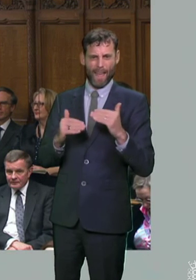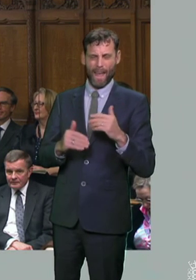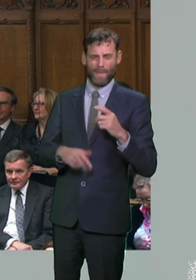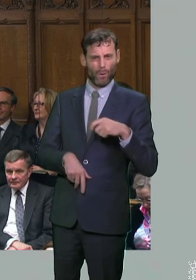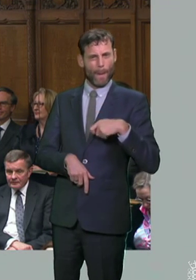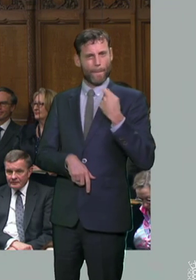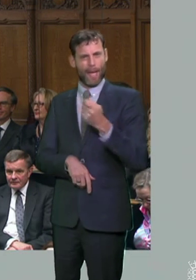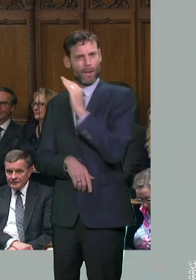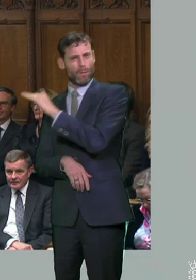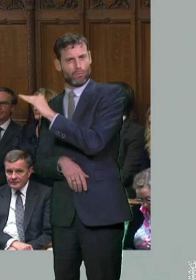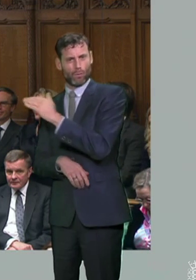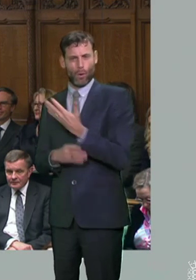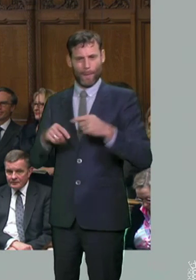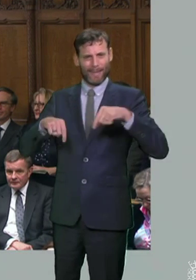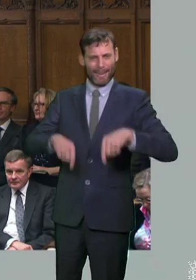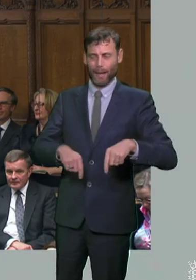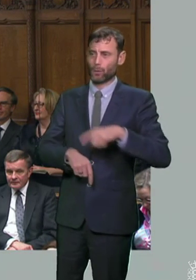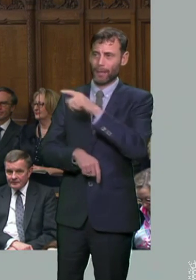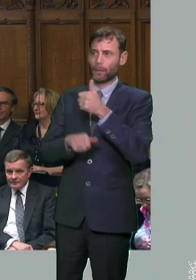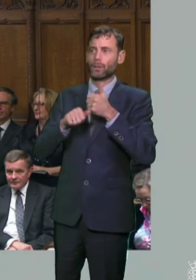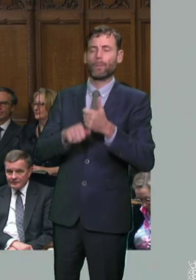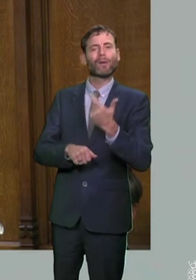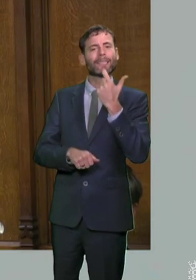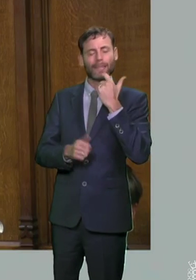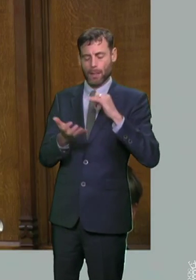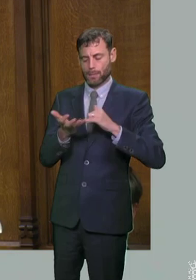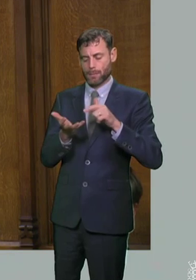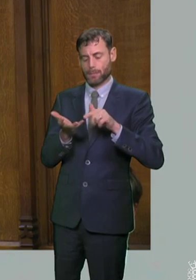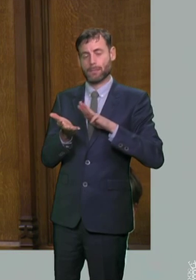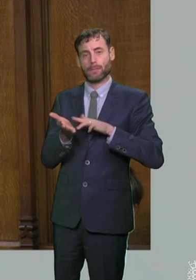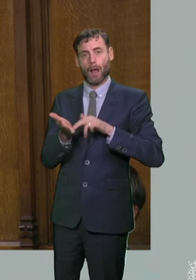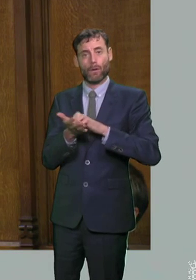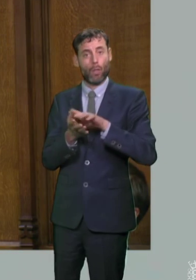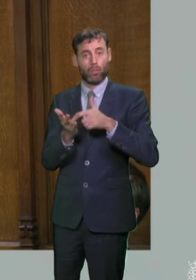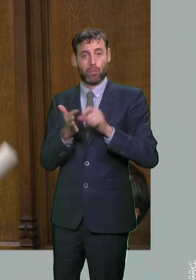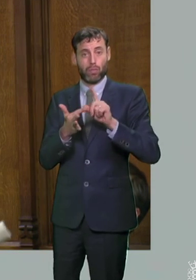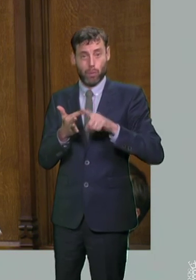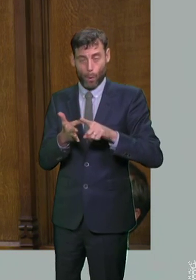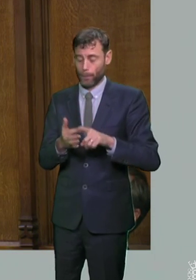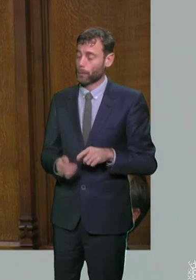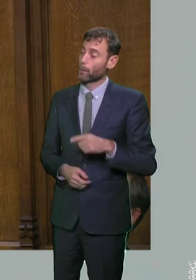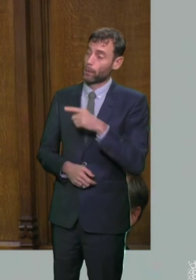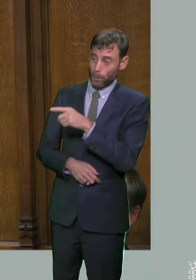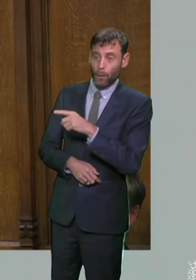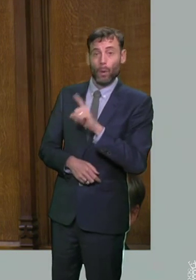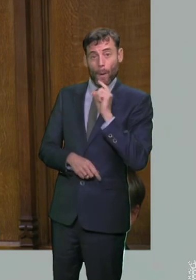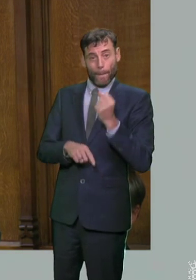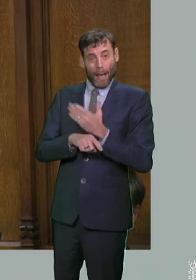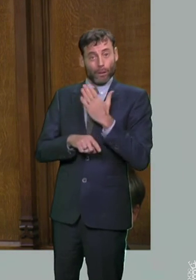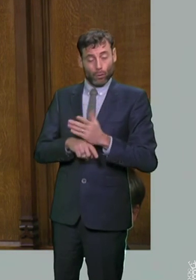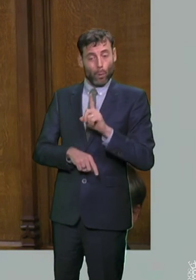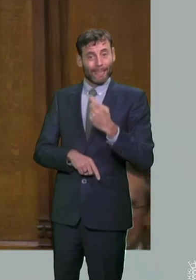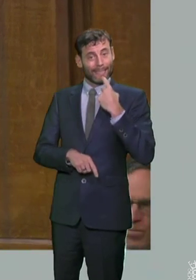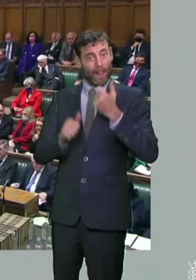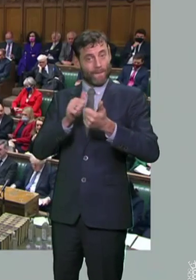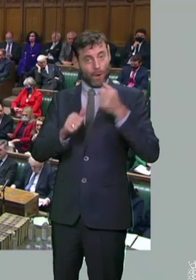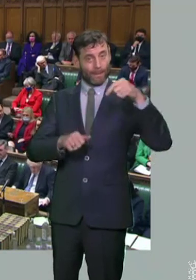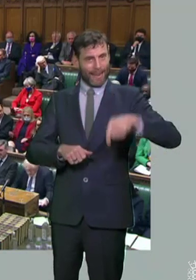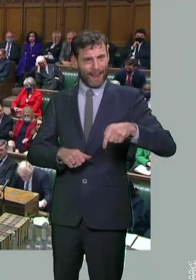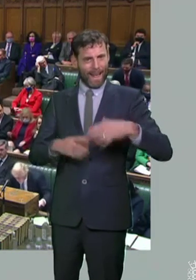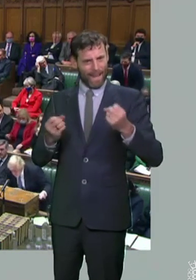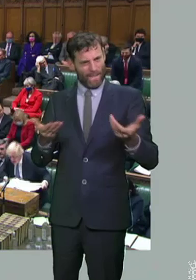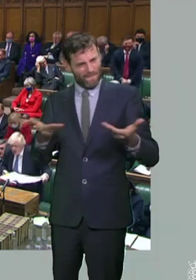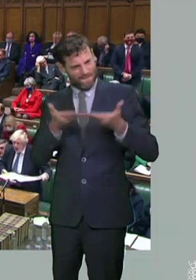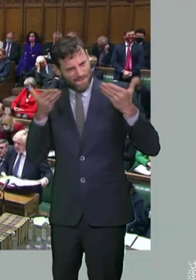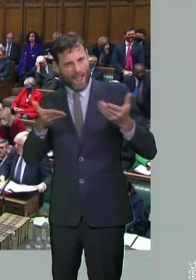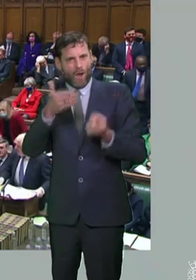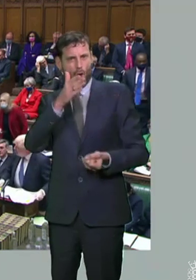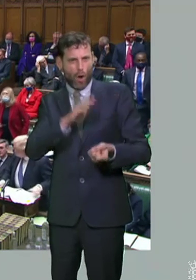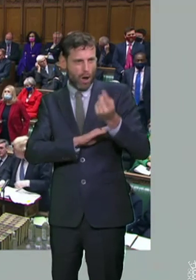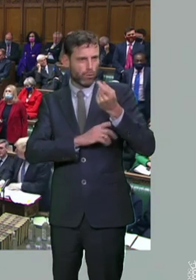We know that he is a friend to steel in Scunthorpe, so will he continue to do all he can to ensure that my world-class steelmakers are on a fair footing?